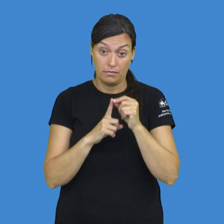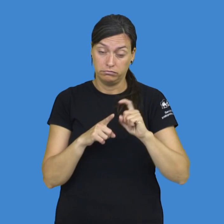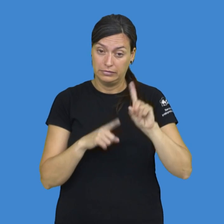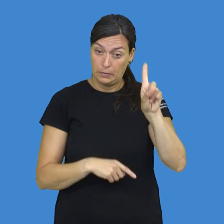tipo